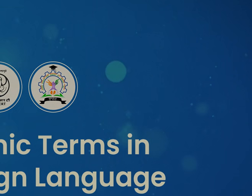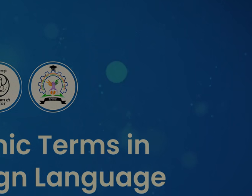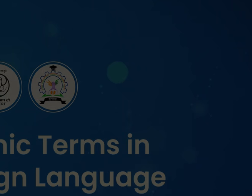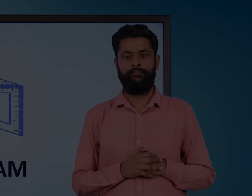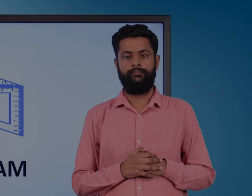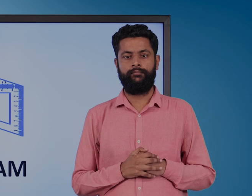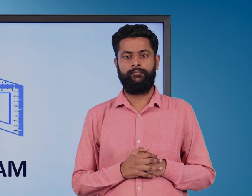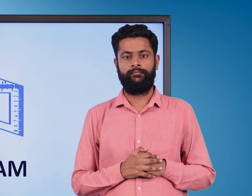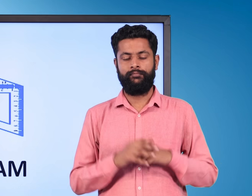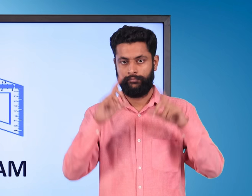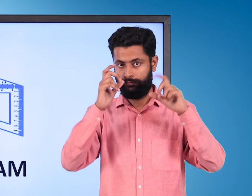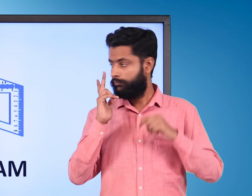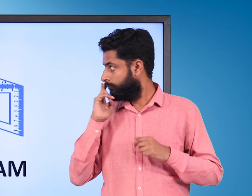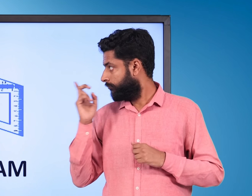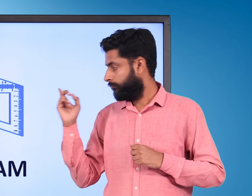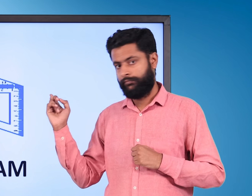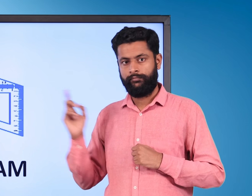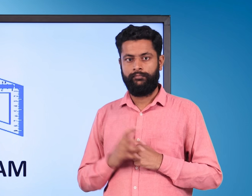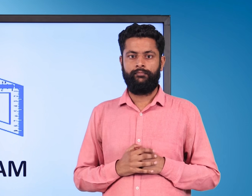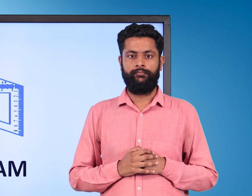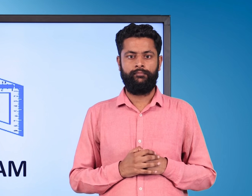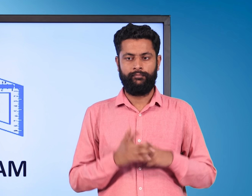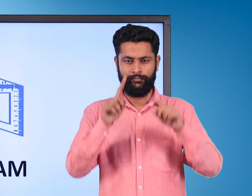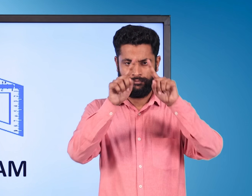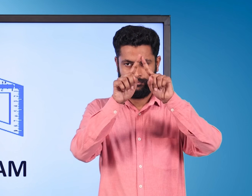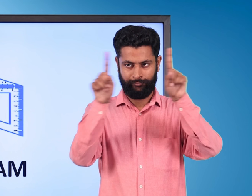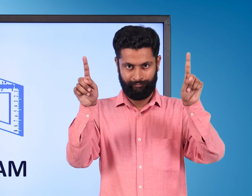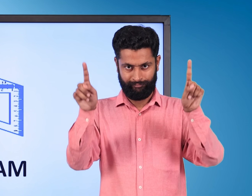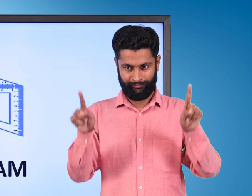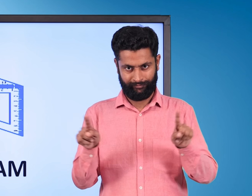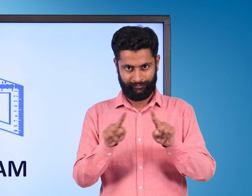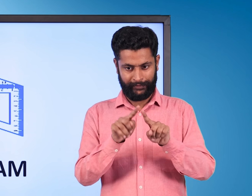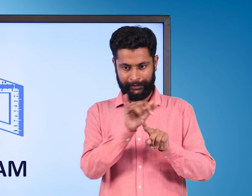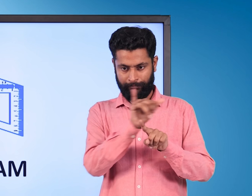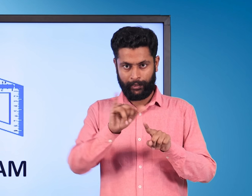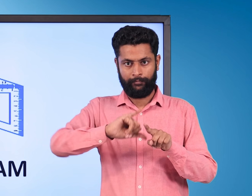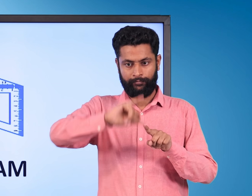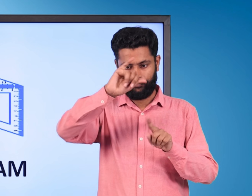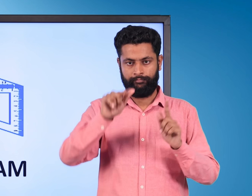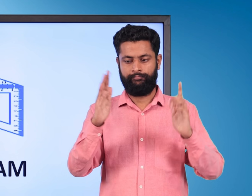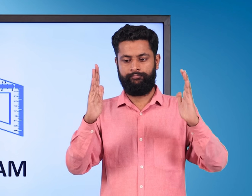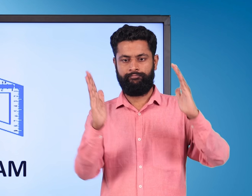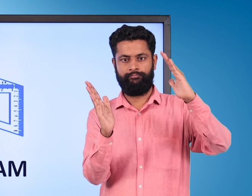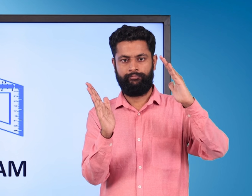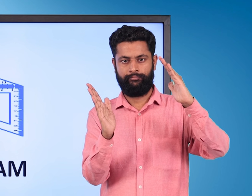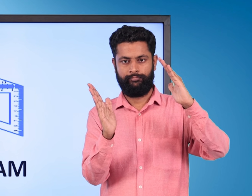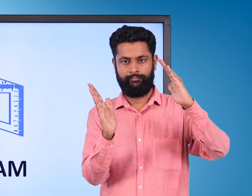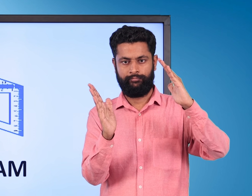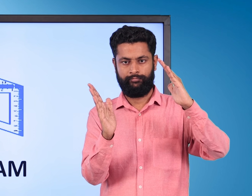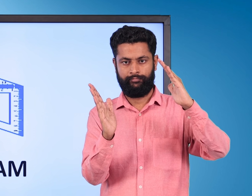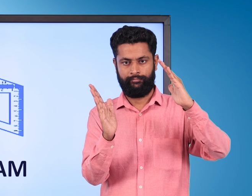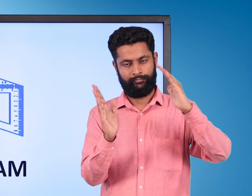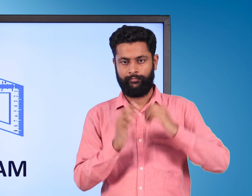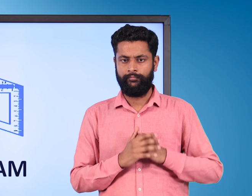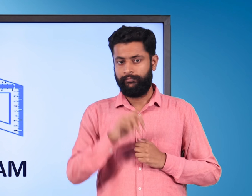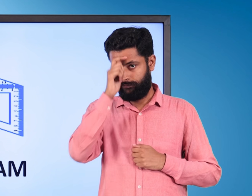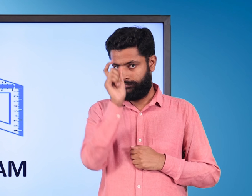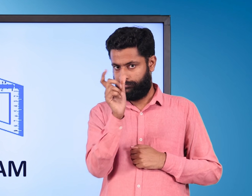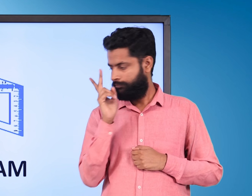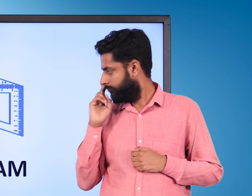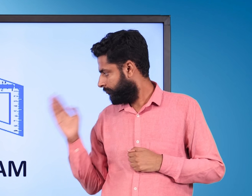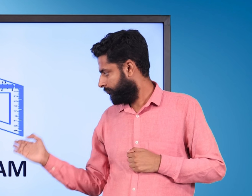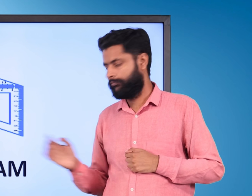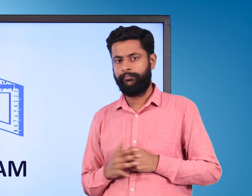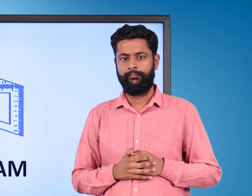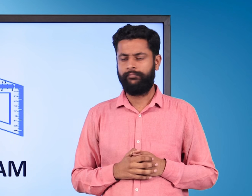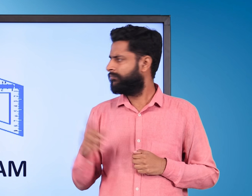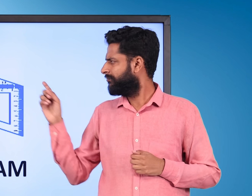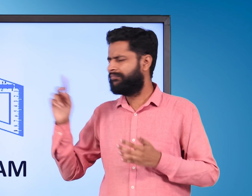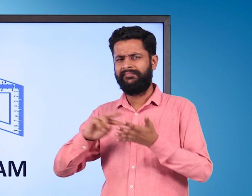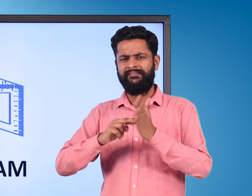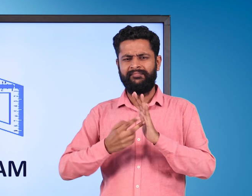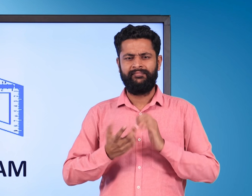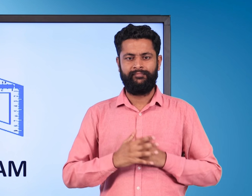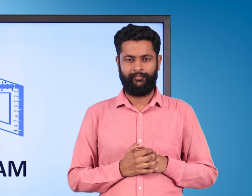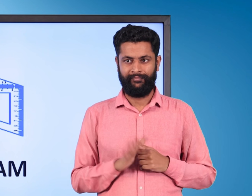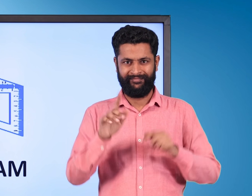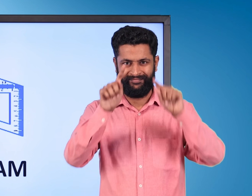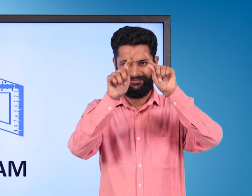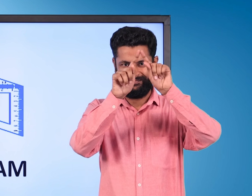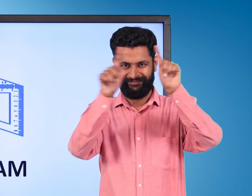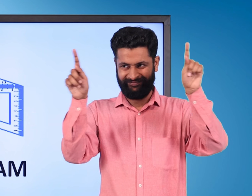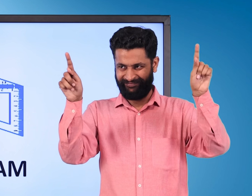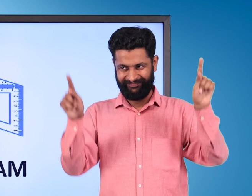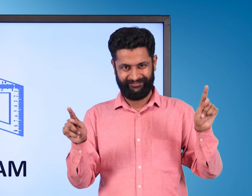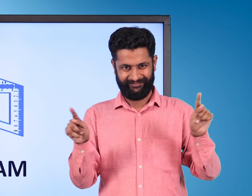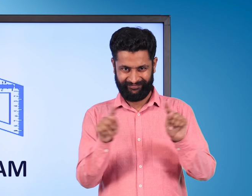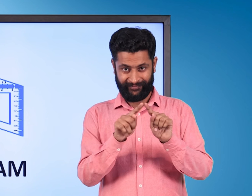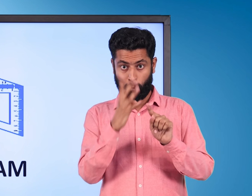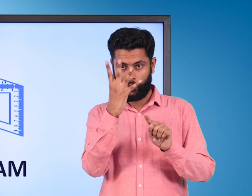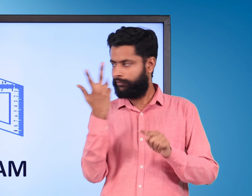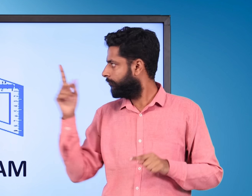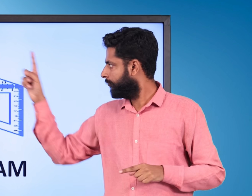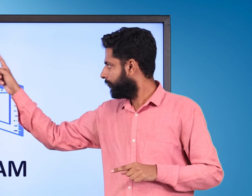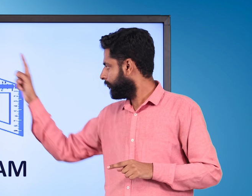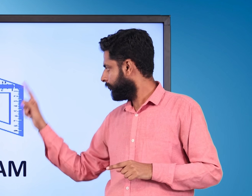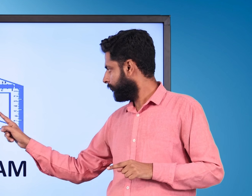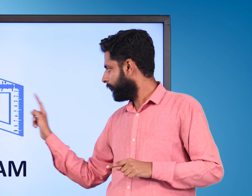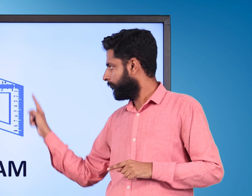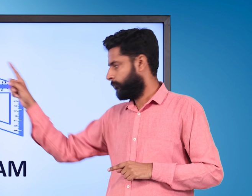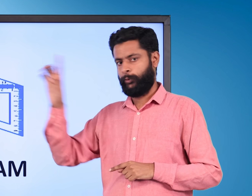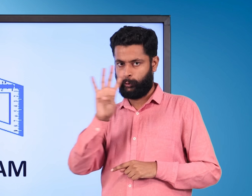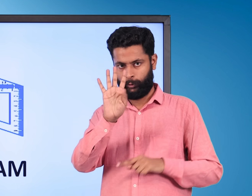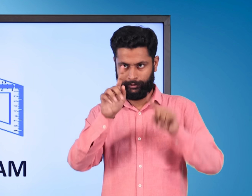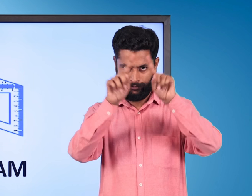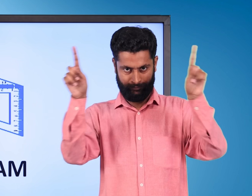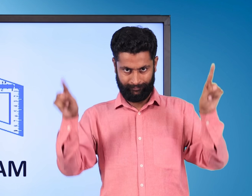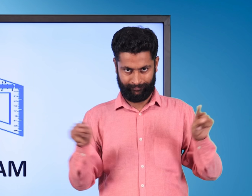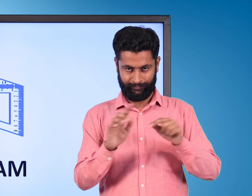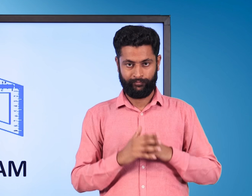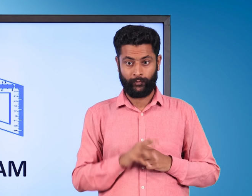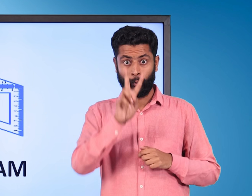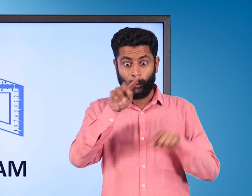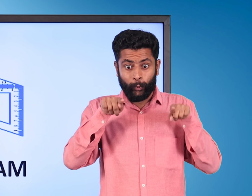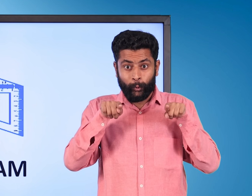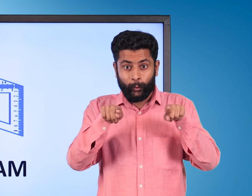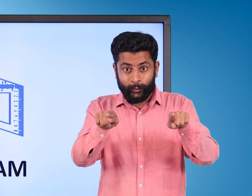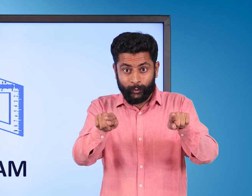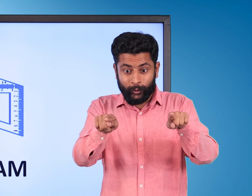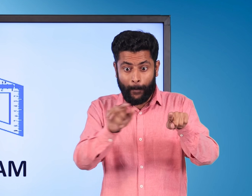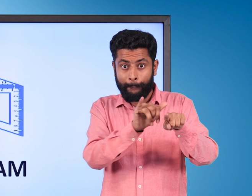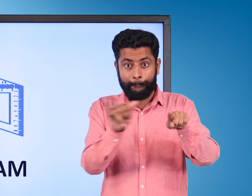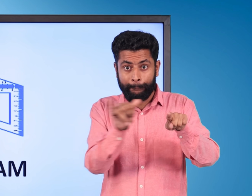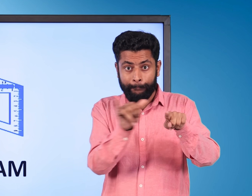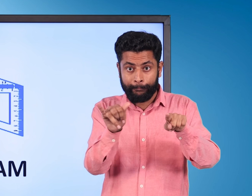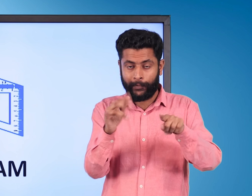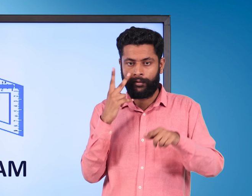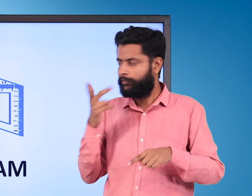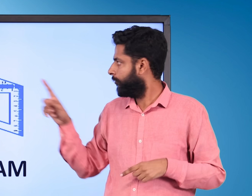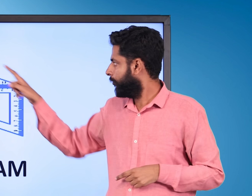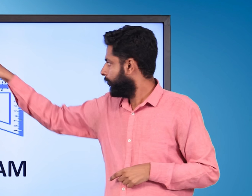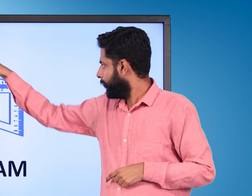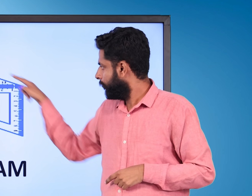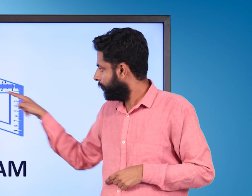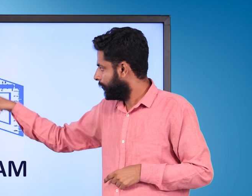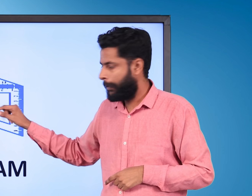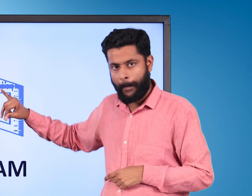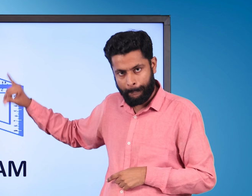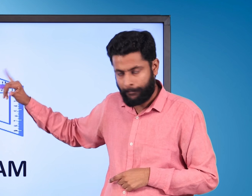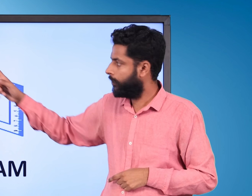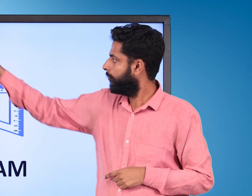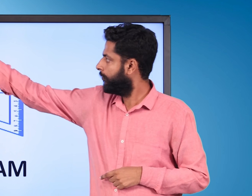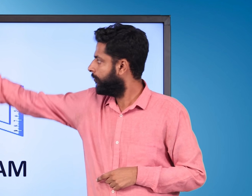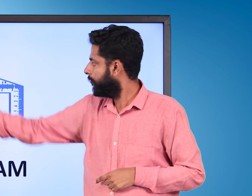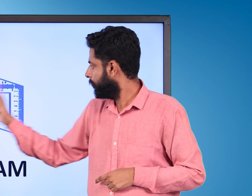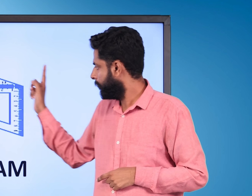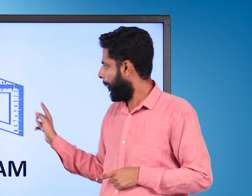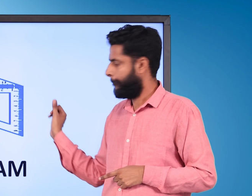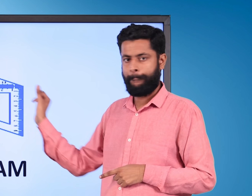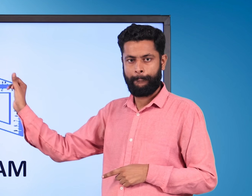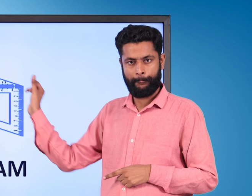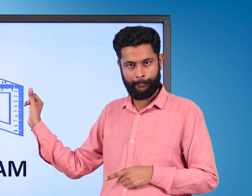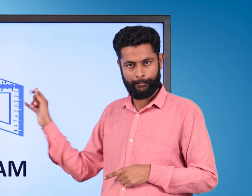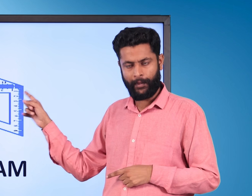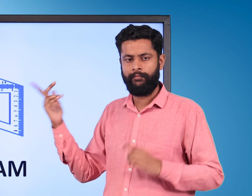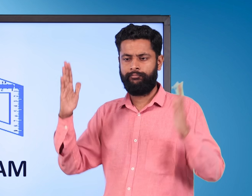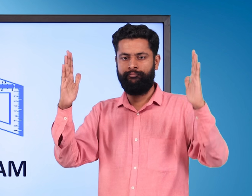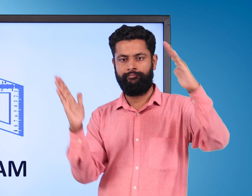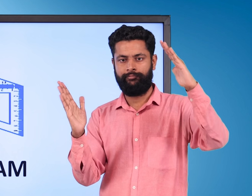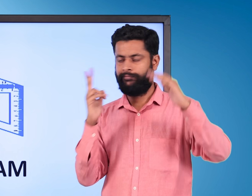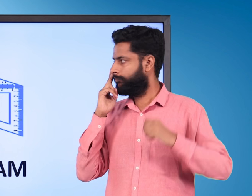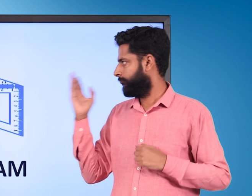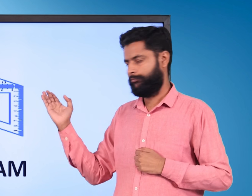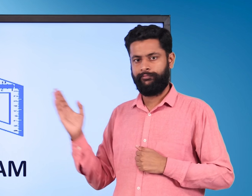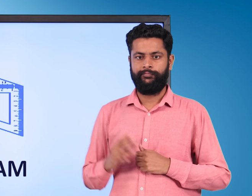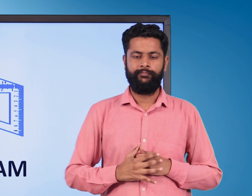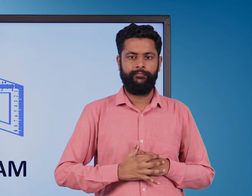This sign means parallelogram. It is a quadrilateral with two pairs of parallel sides.